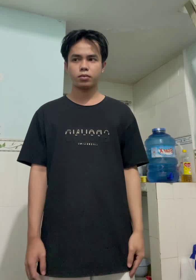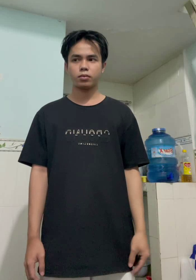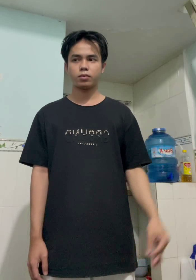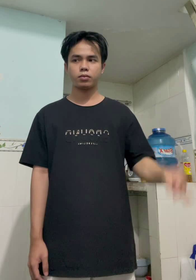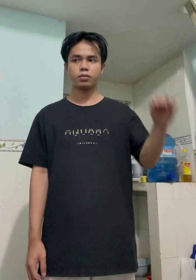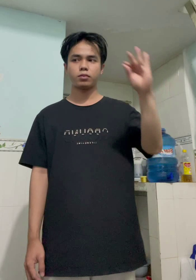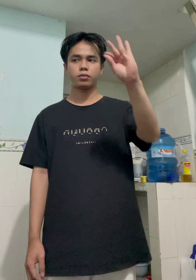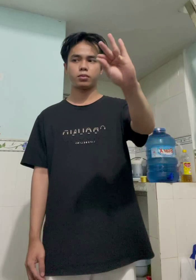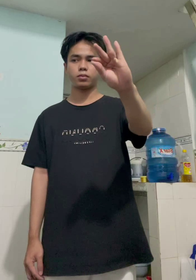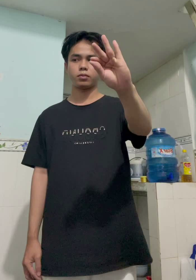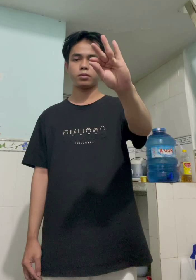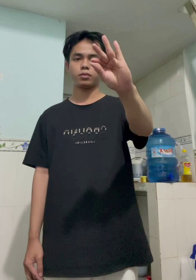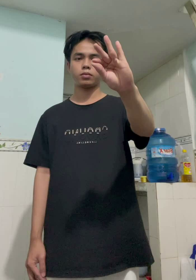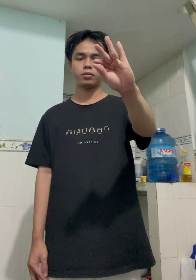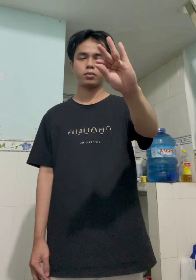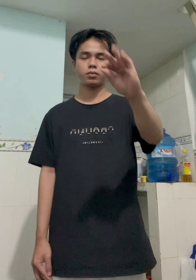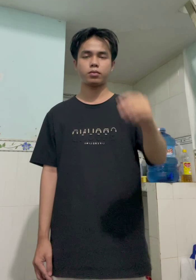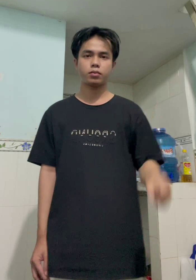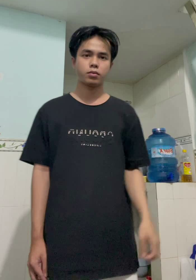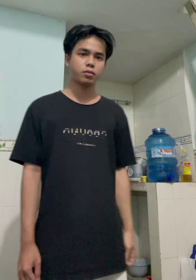t